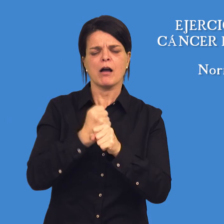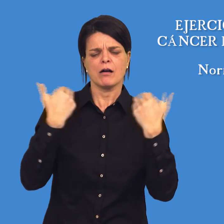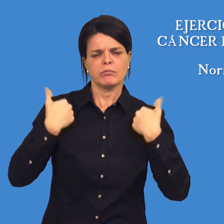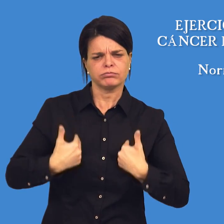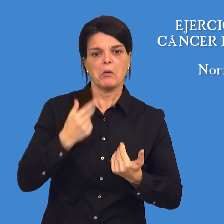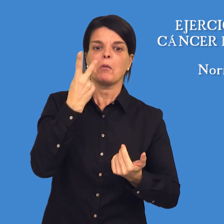cuerpo